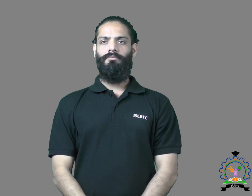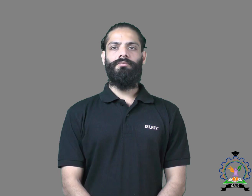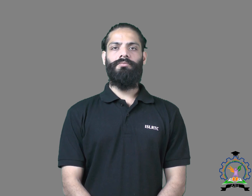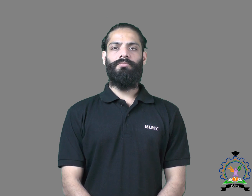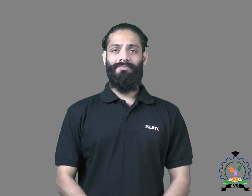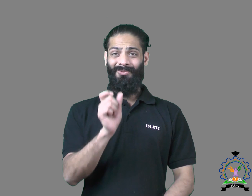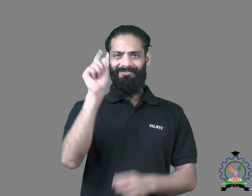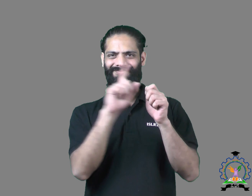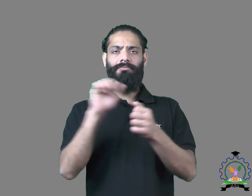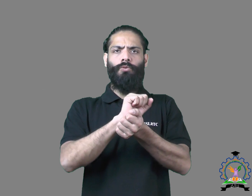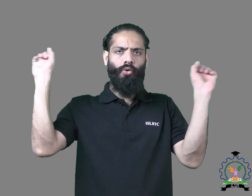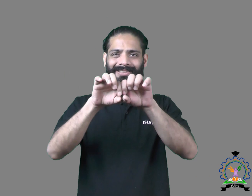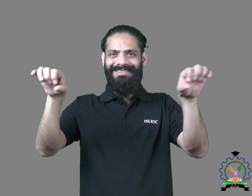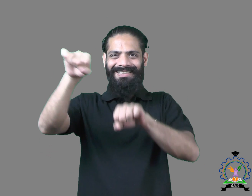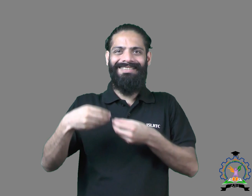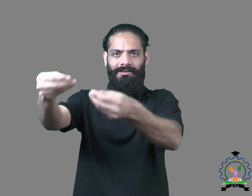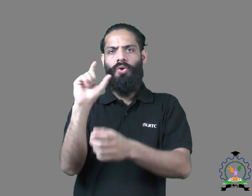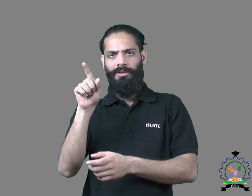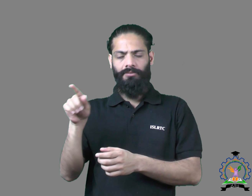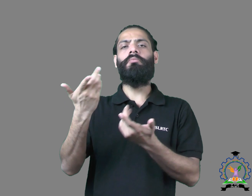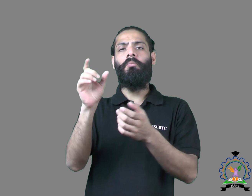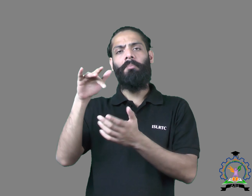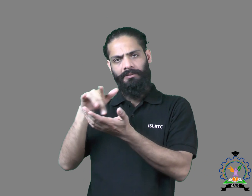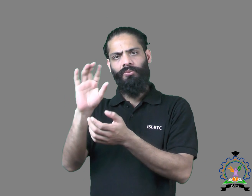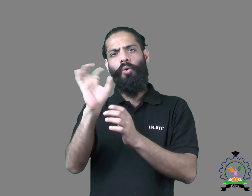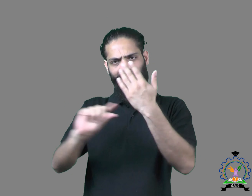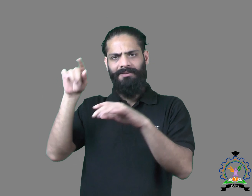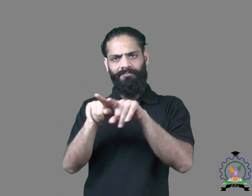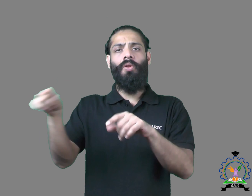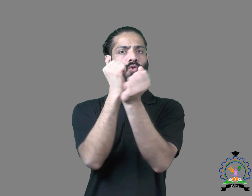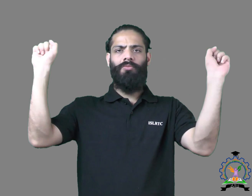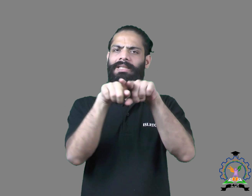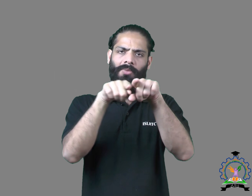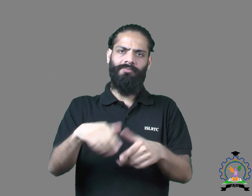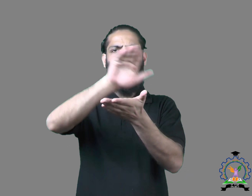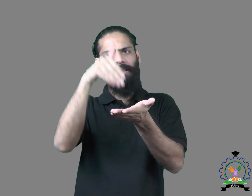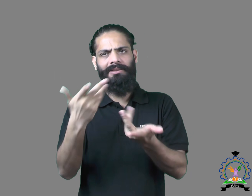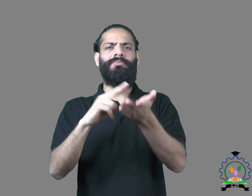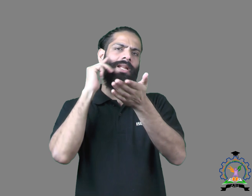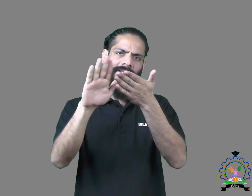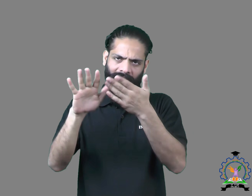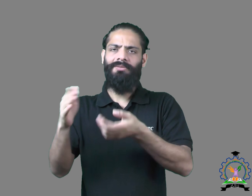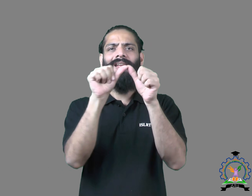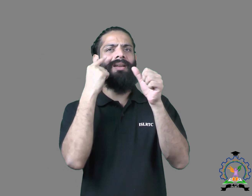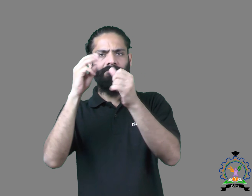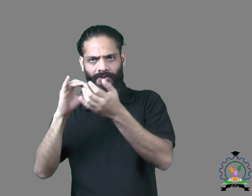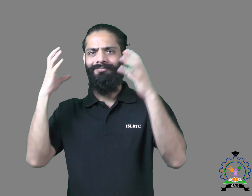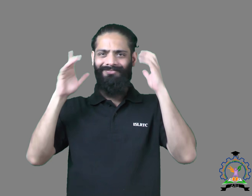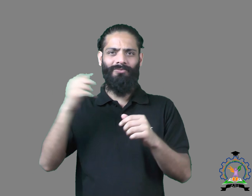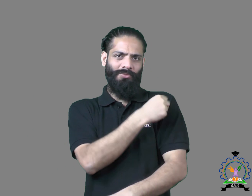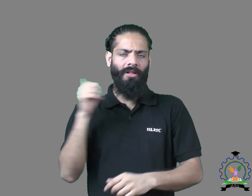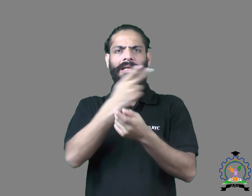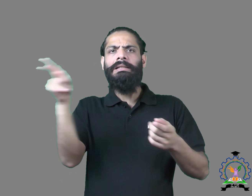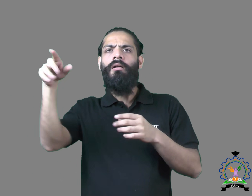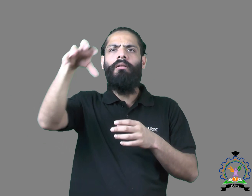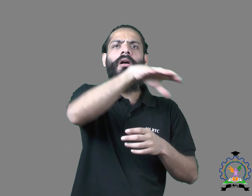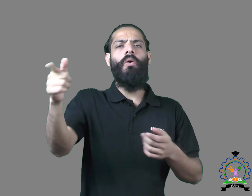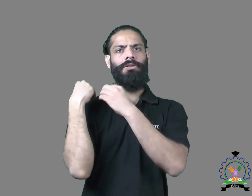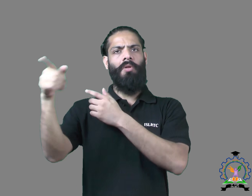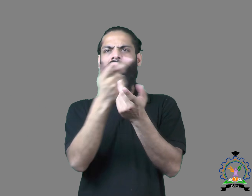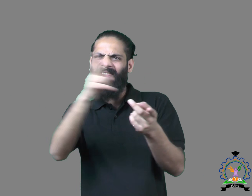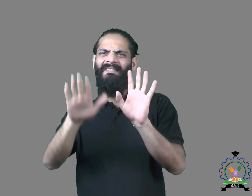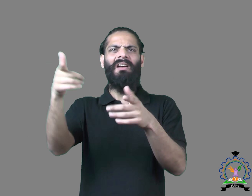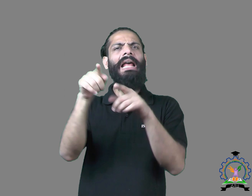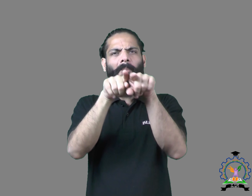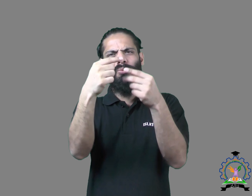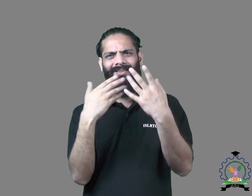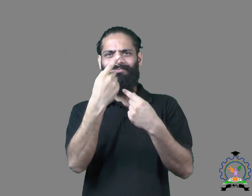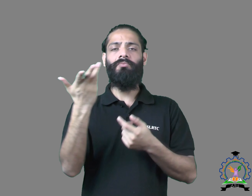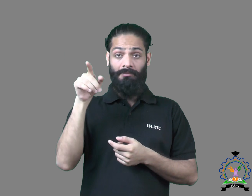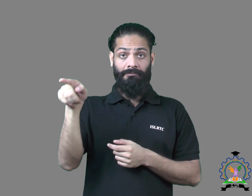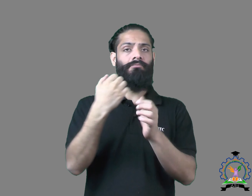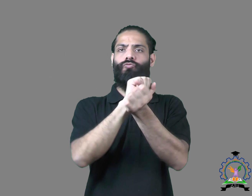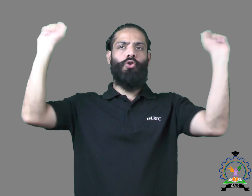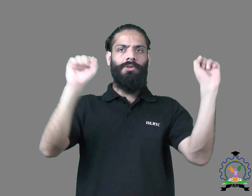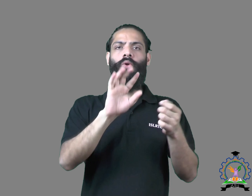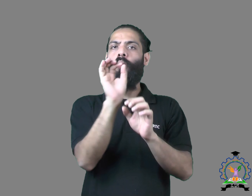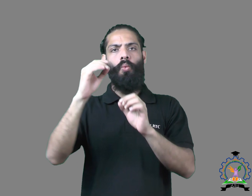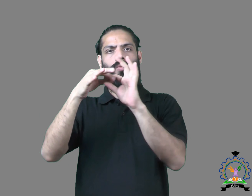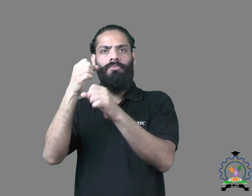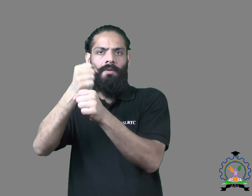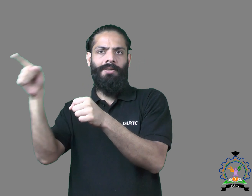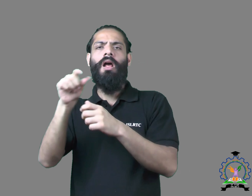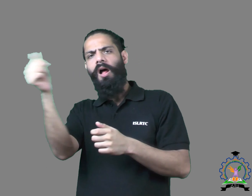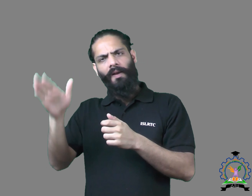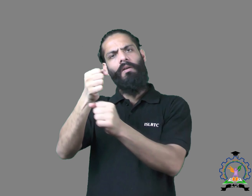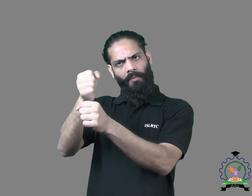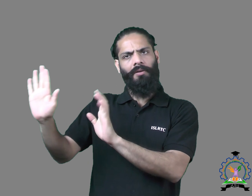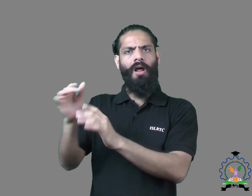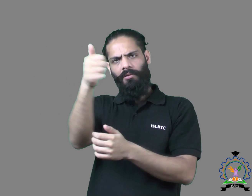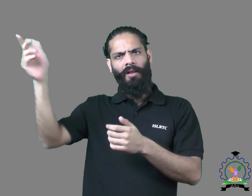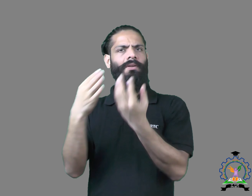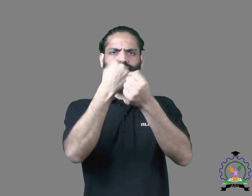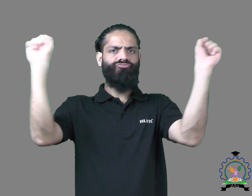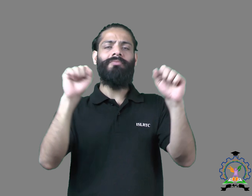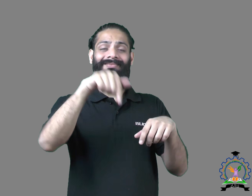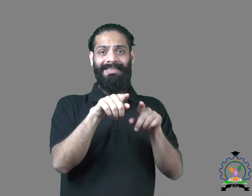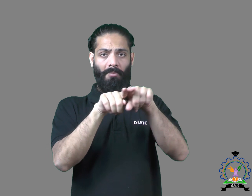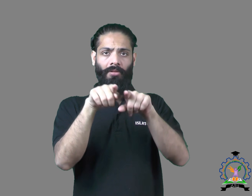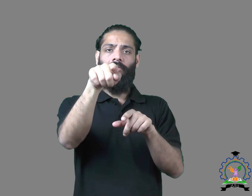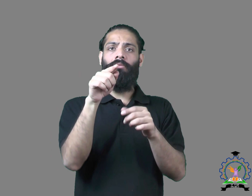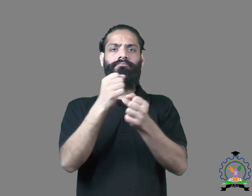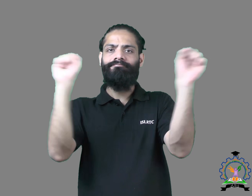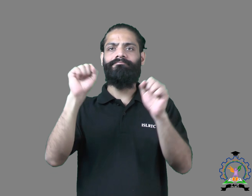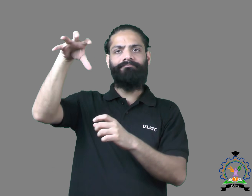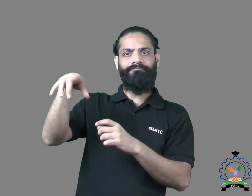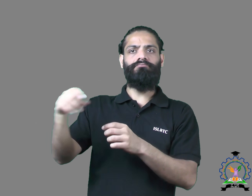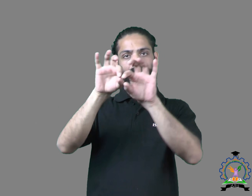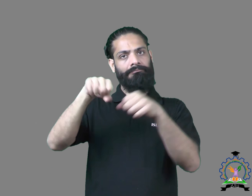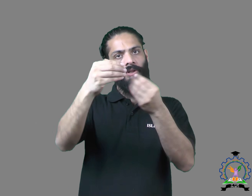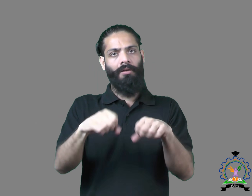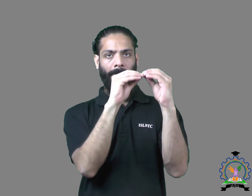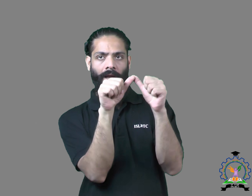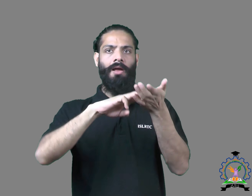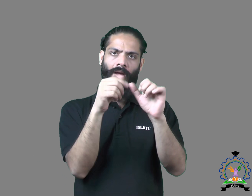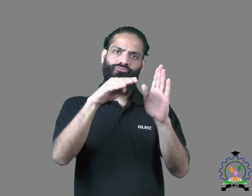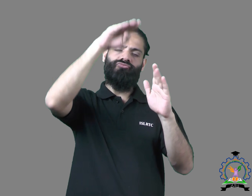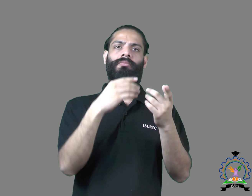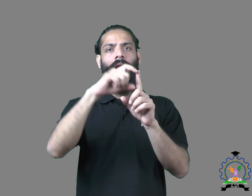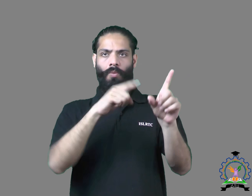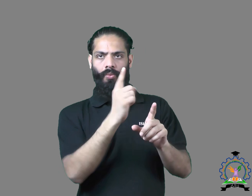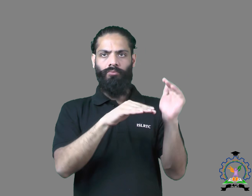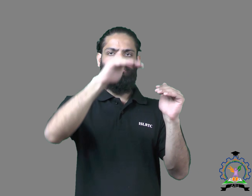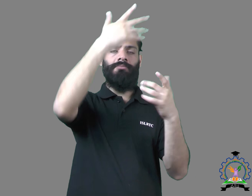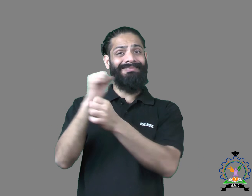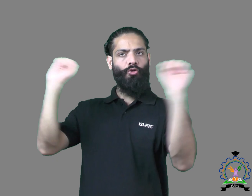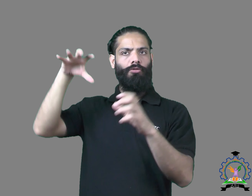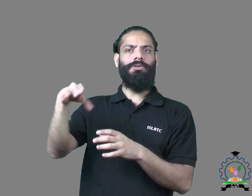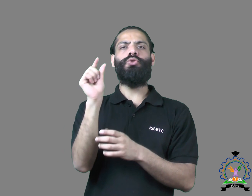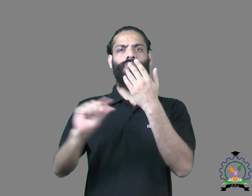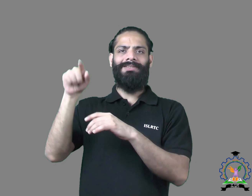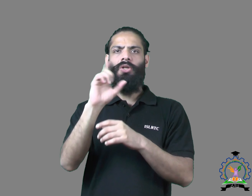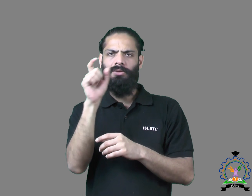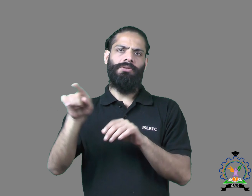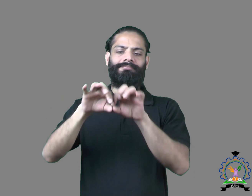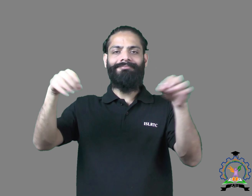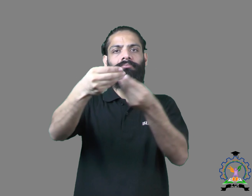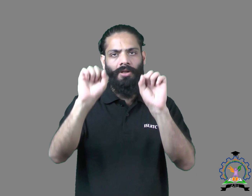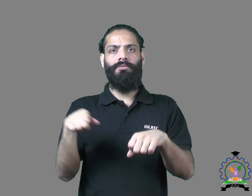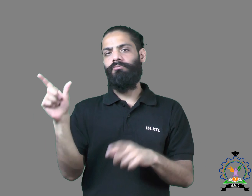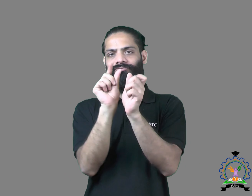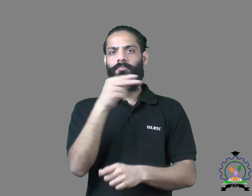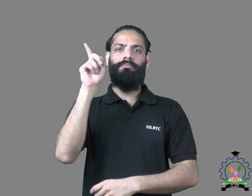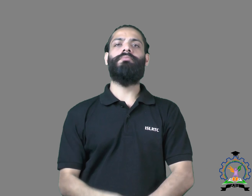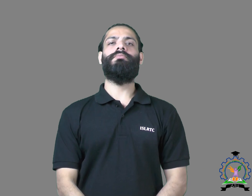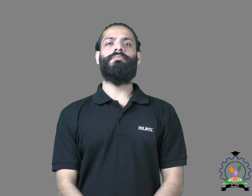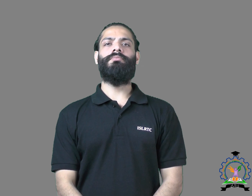Autonomous Degree-Granting College